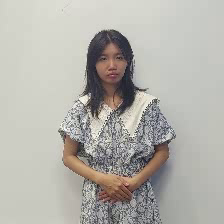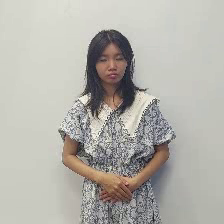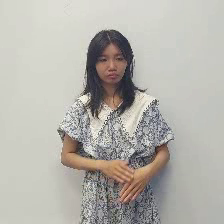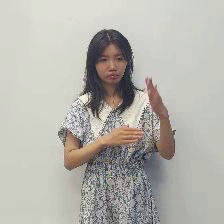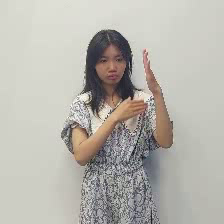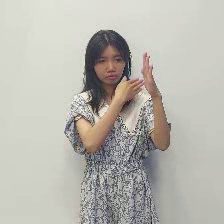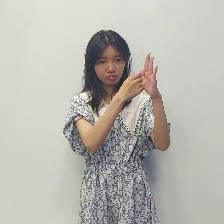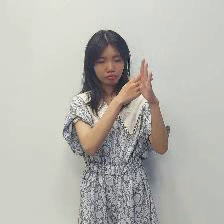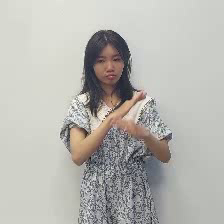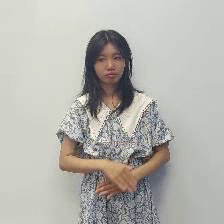Trường học